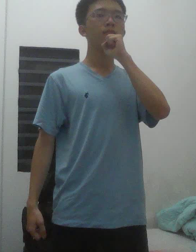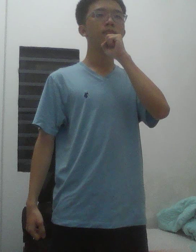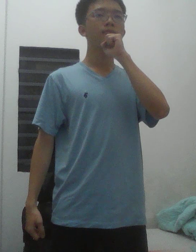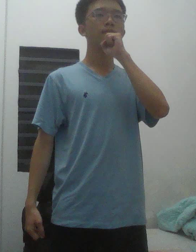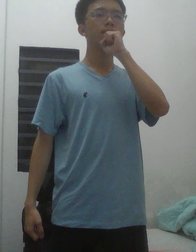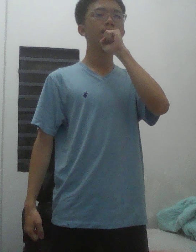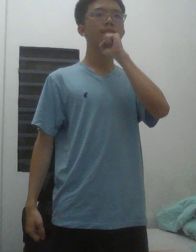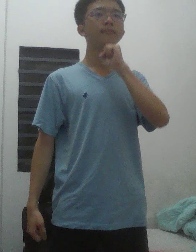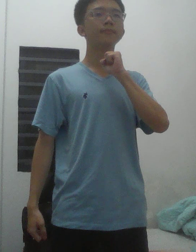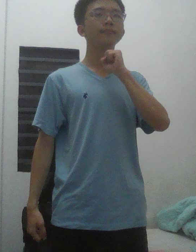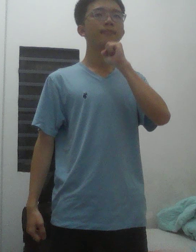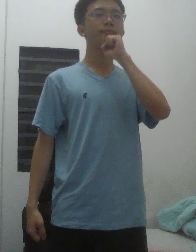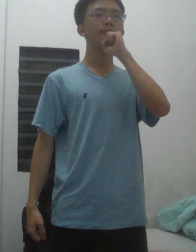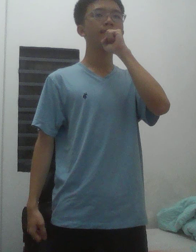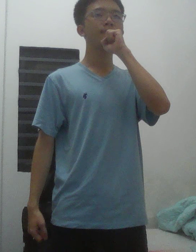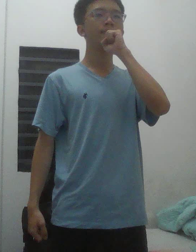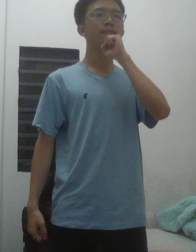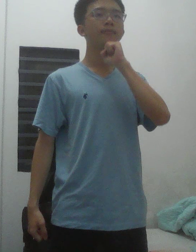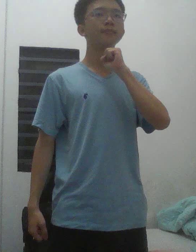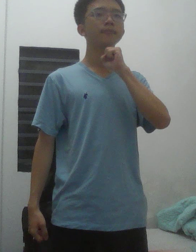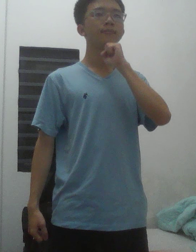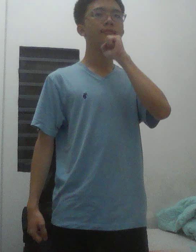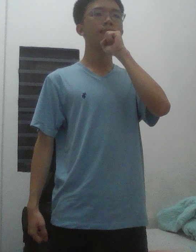dong y